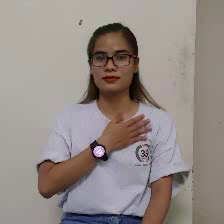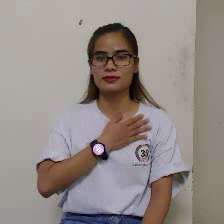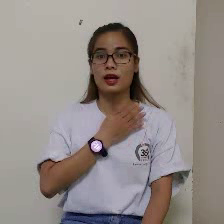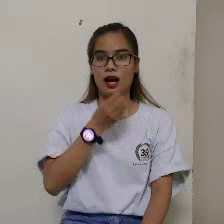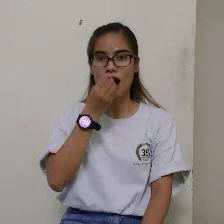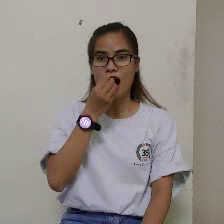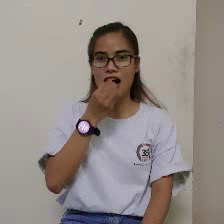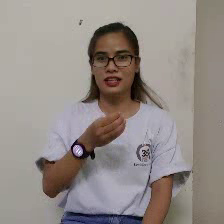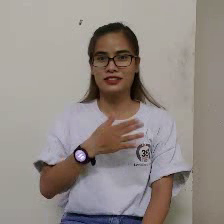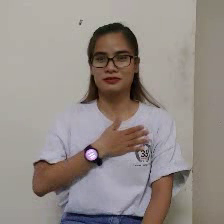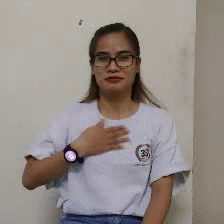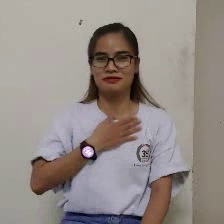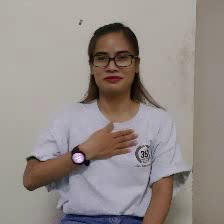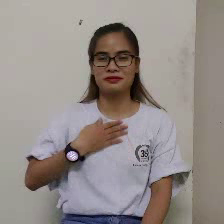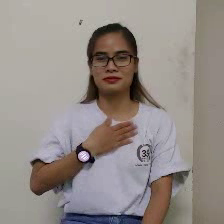Ăn mừng